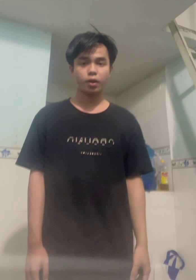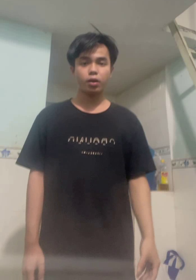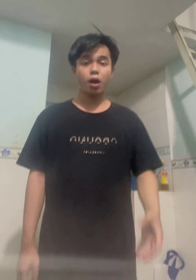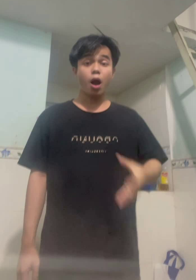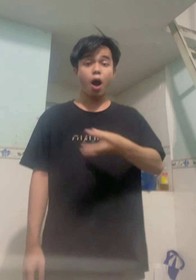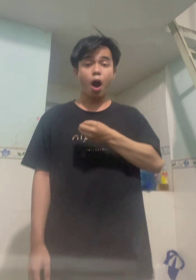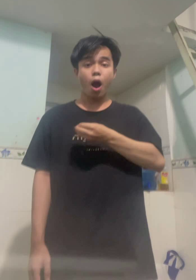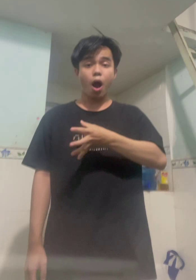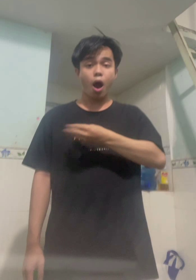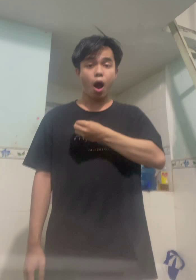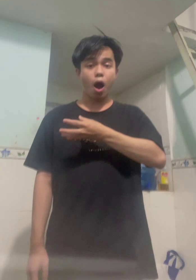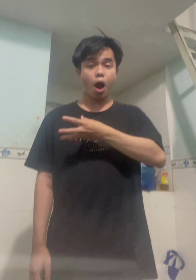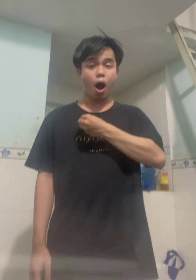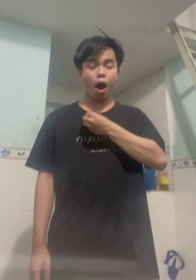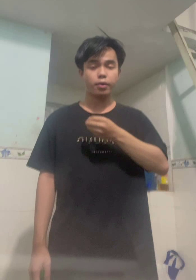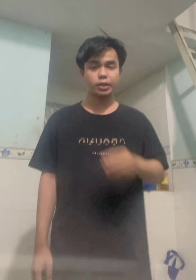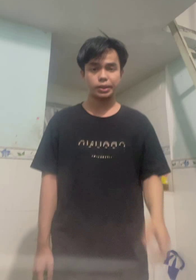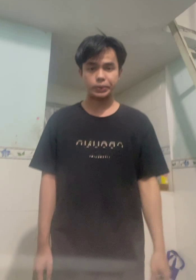lo so